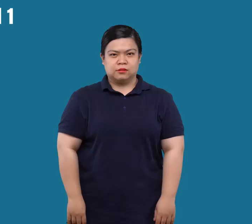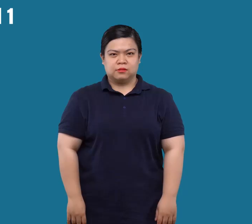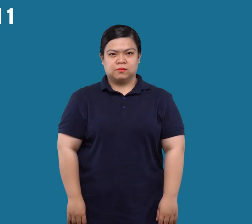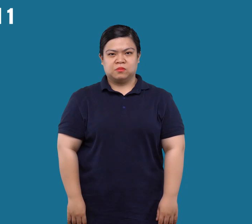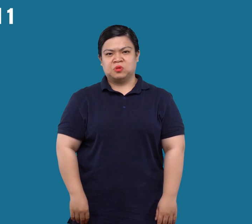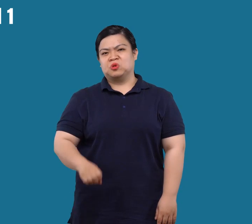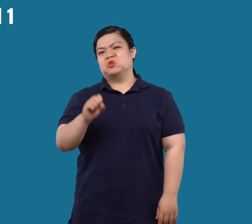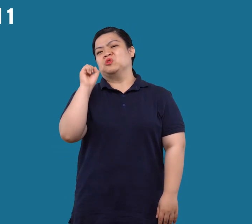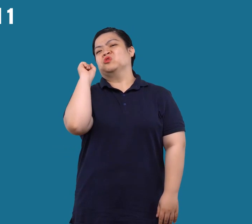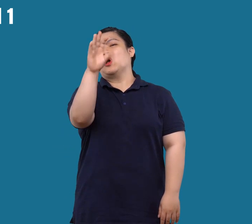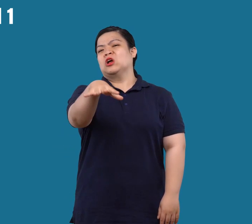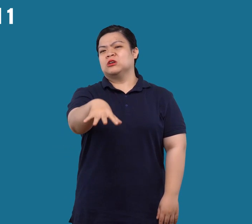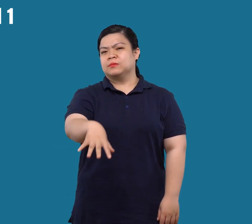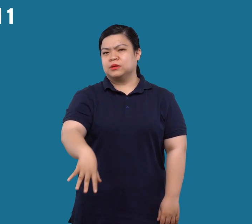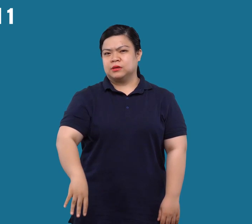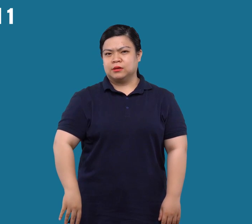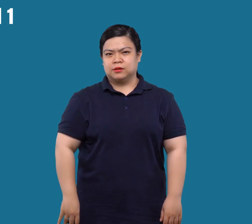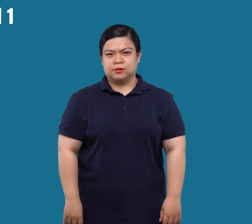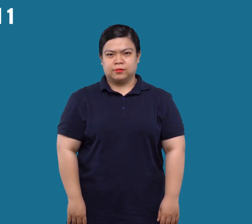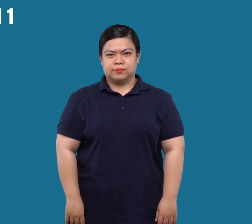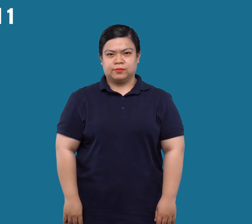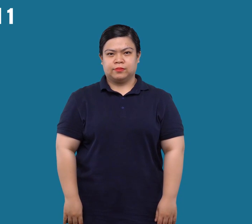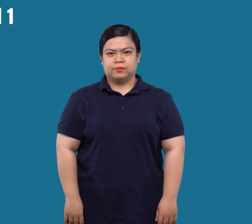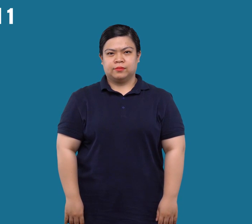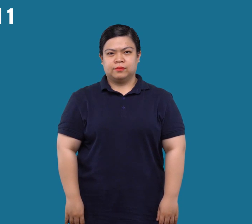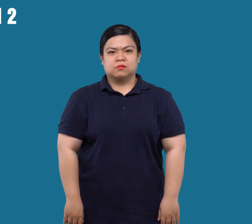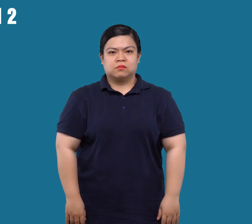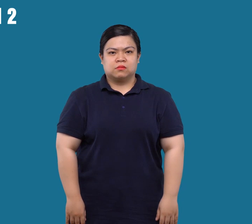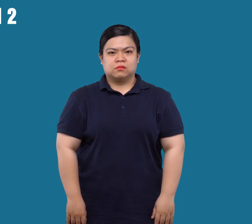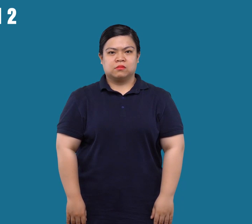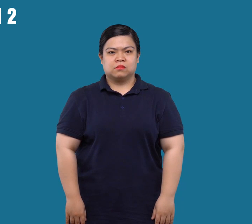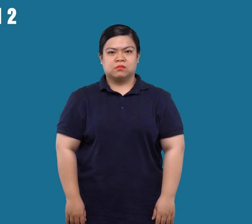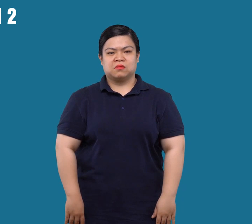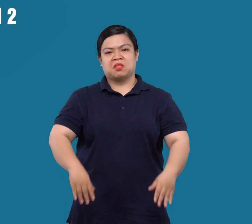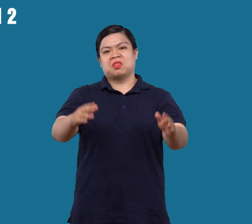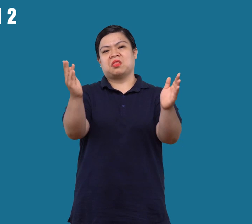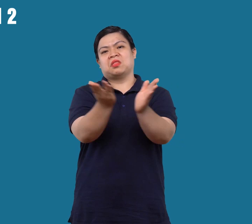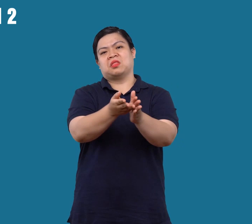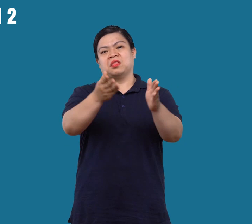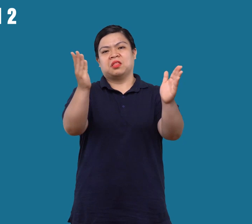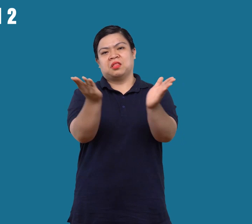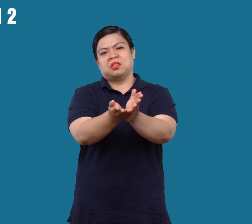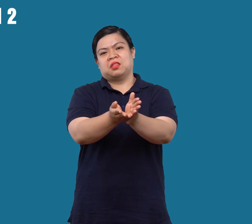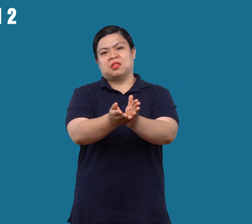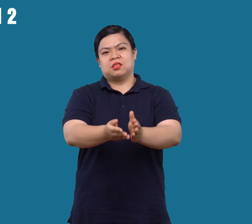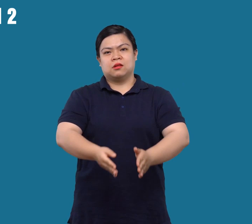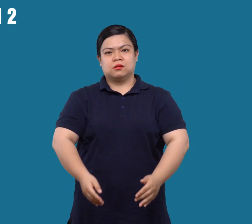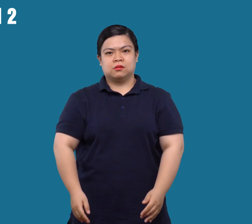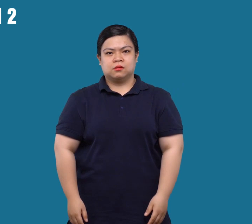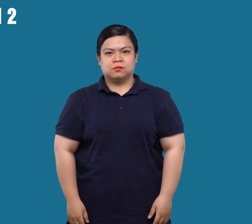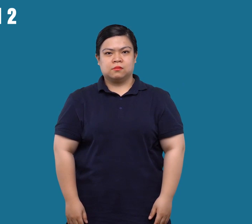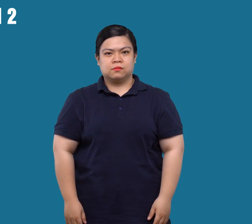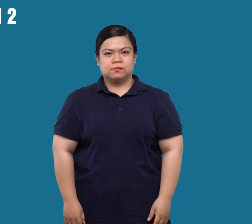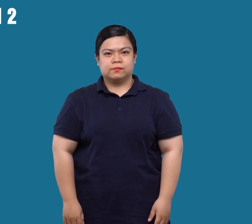tha thứ